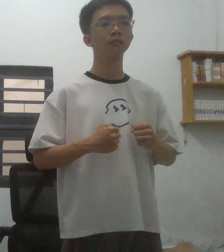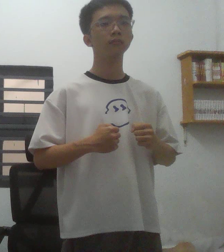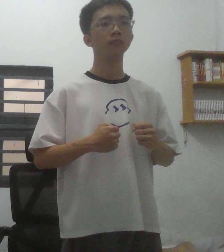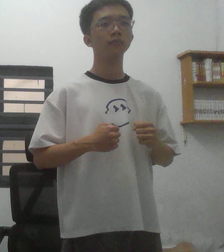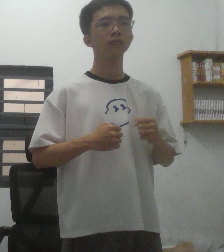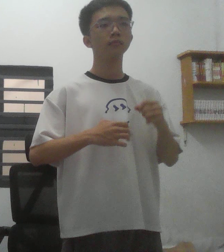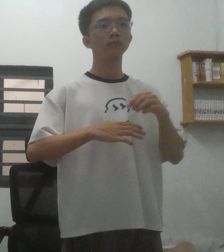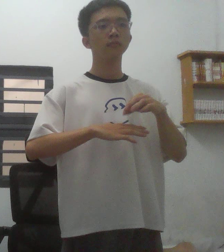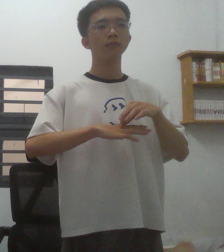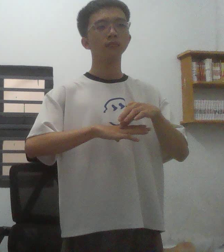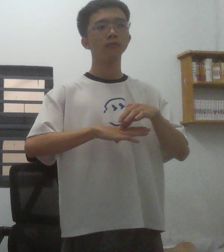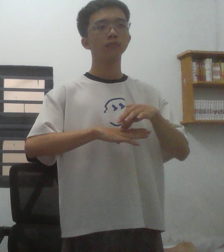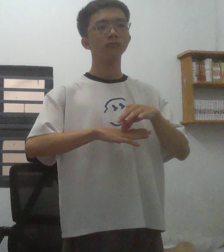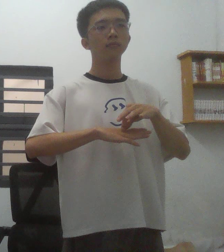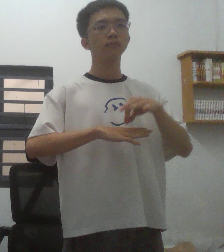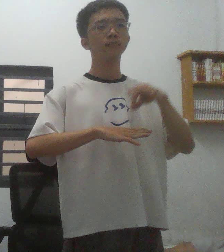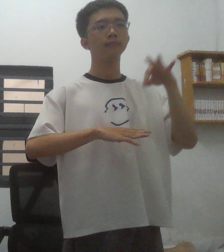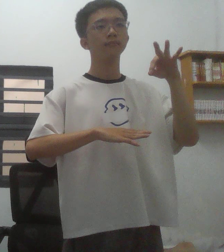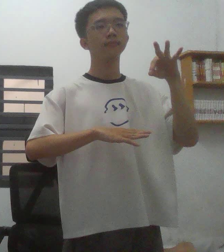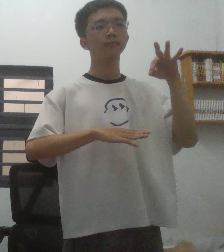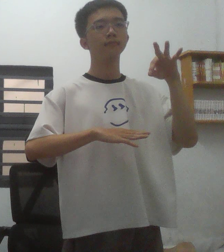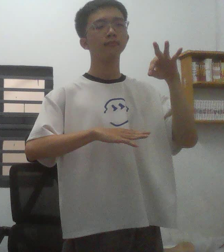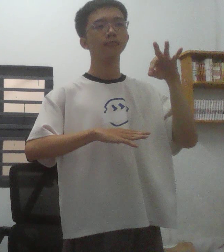tuan